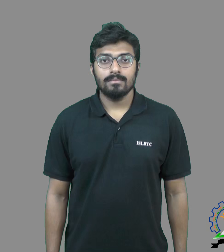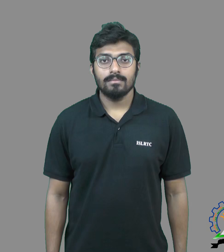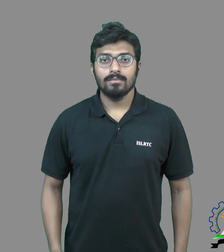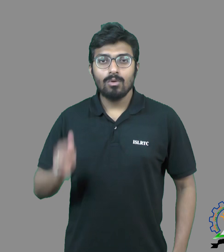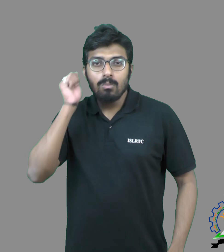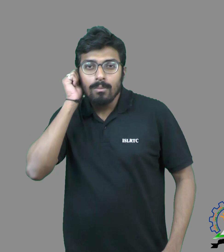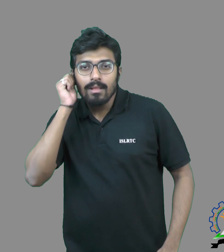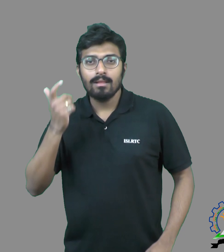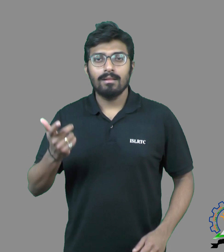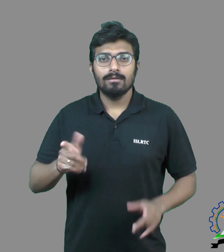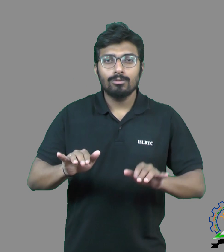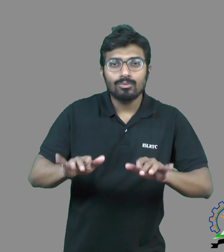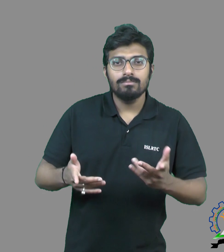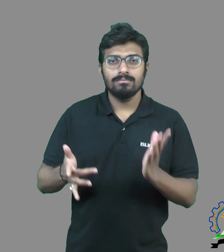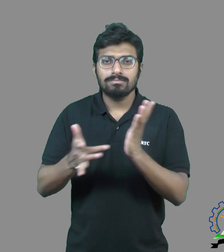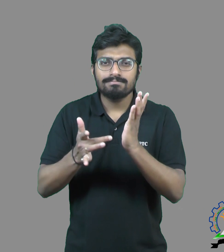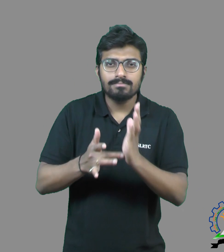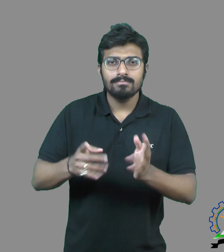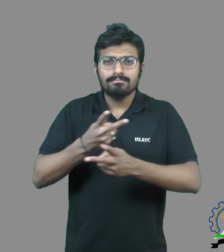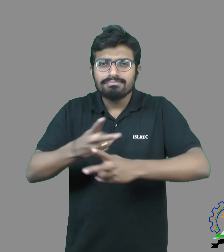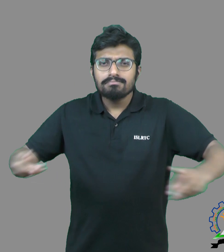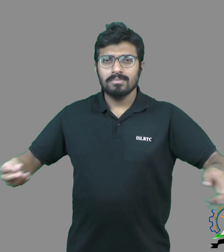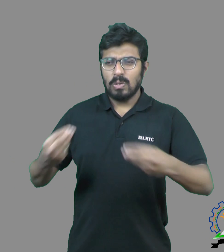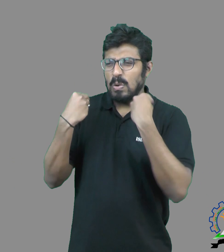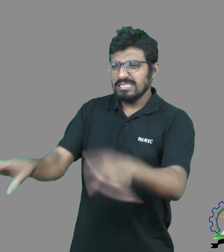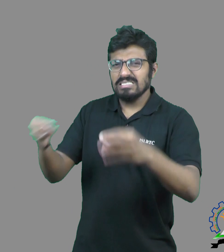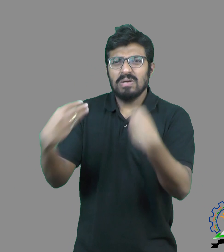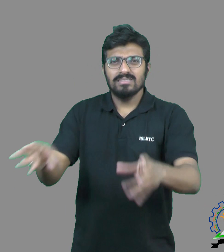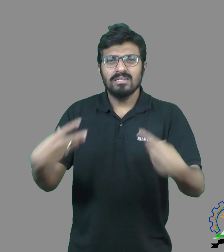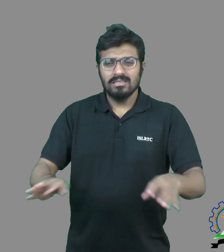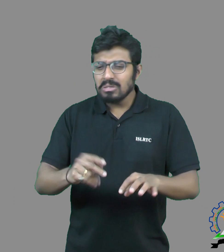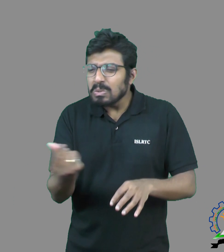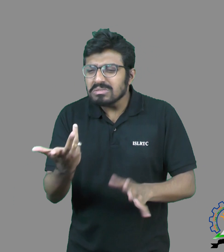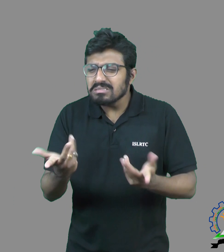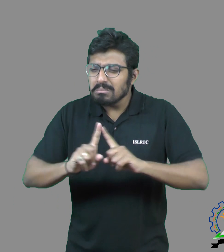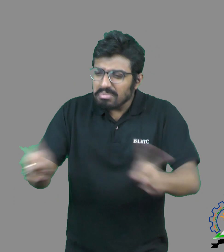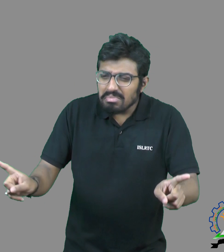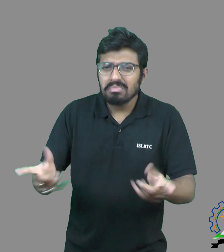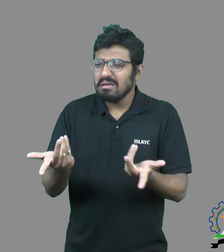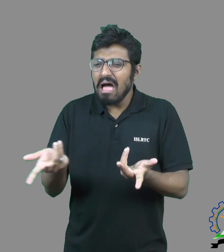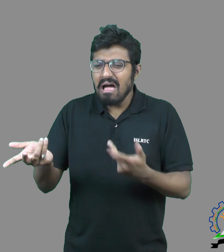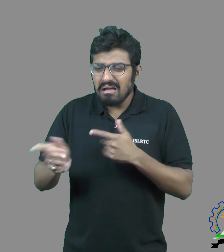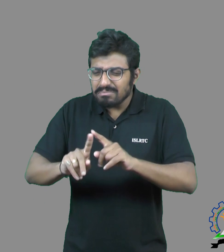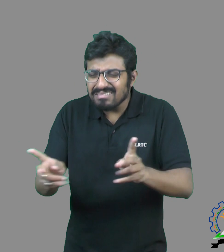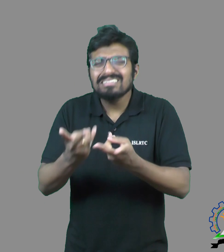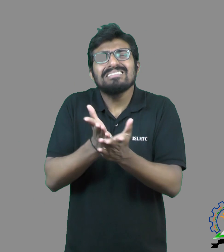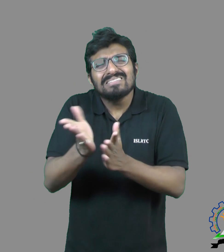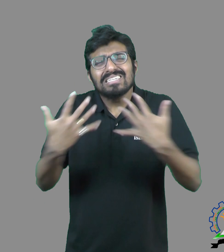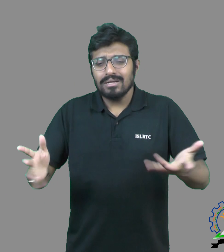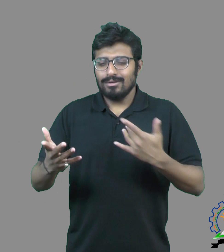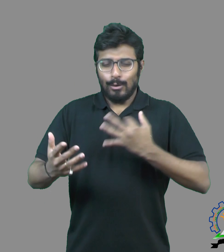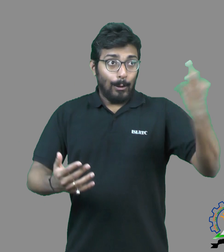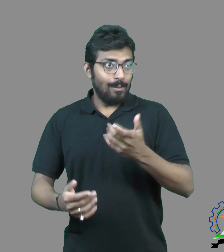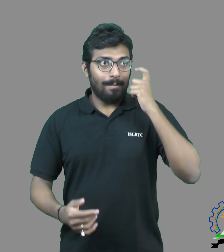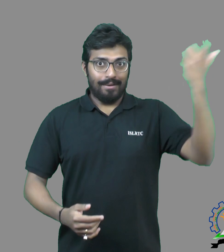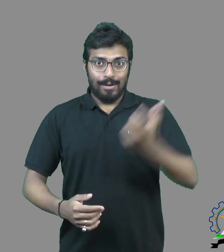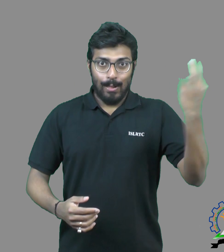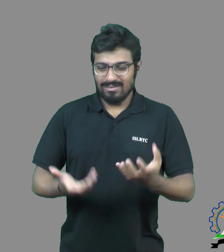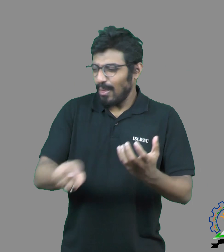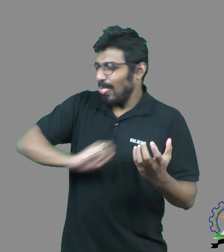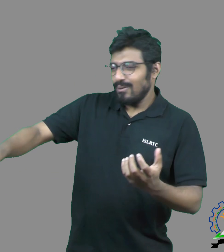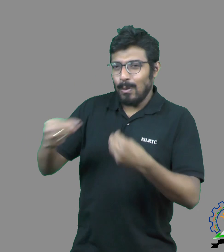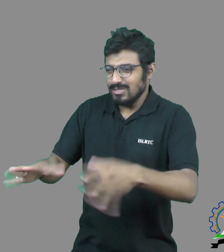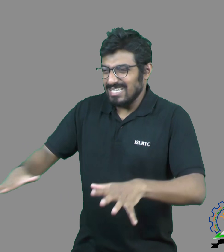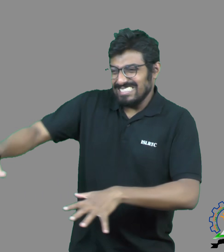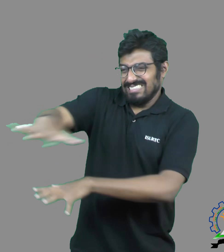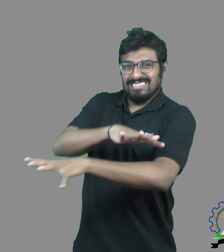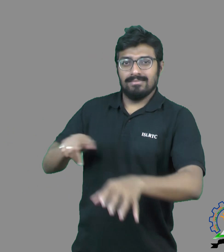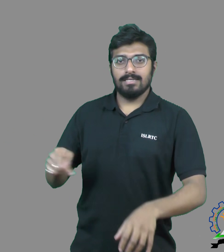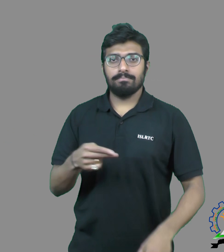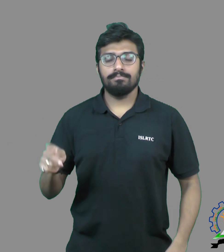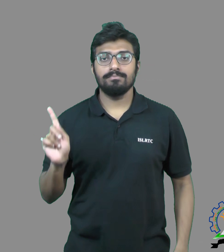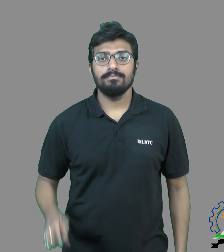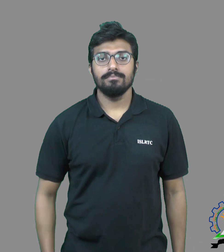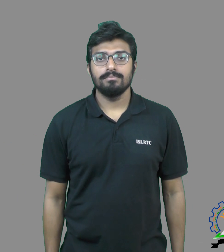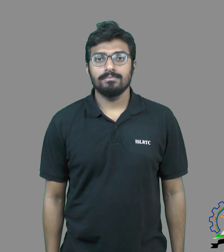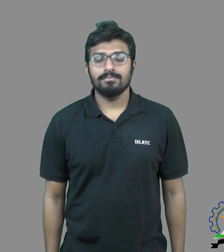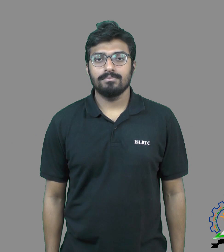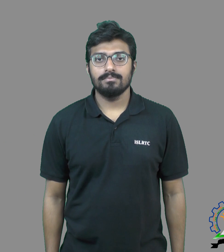E-Waste